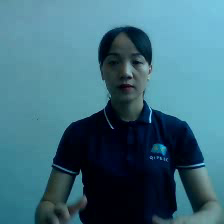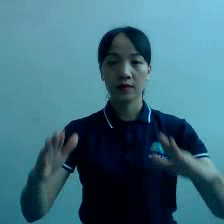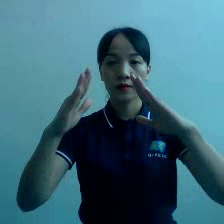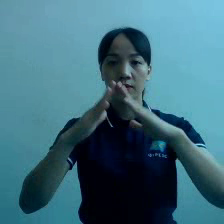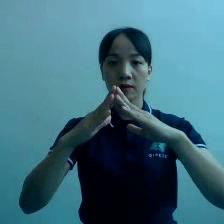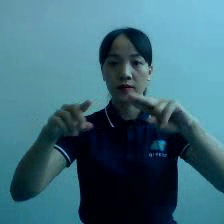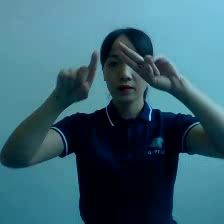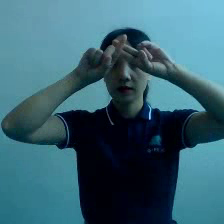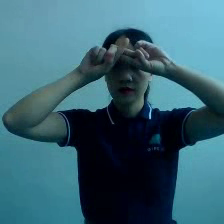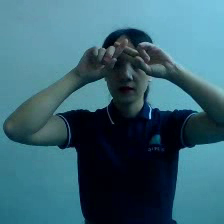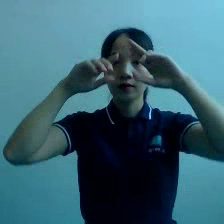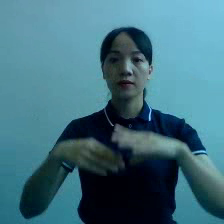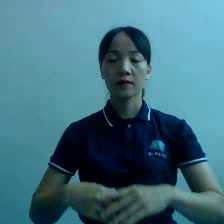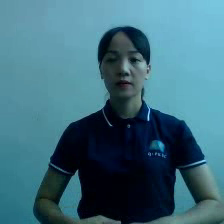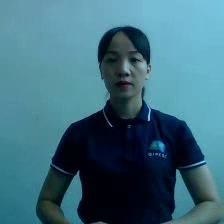Bệnh viện